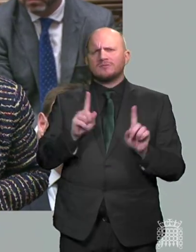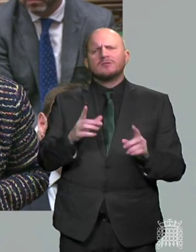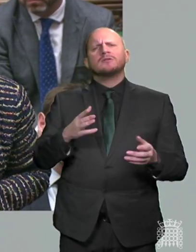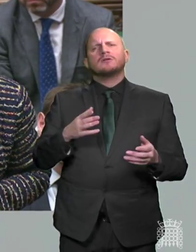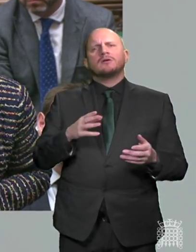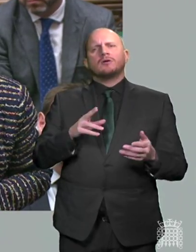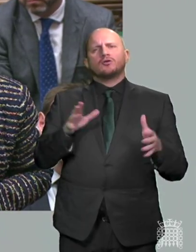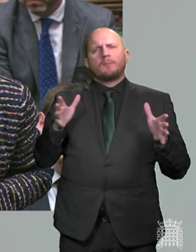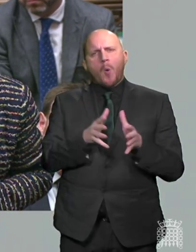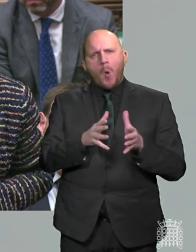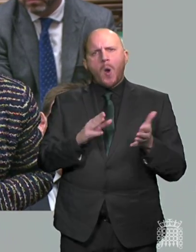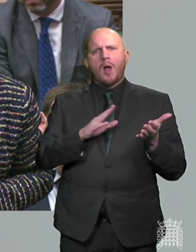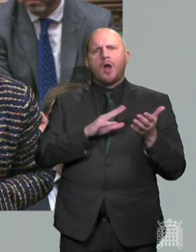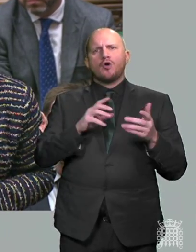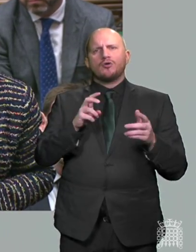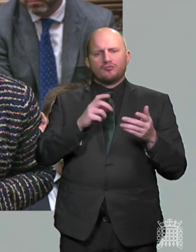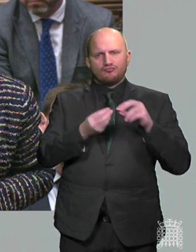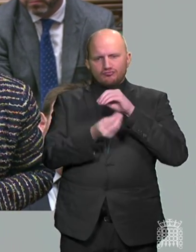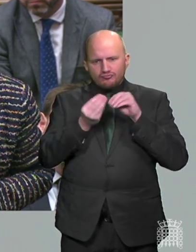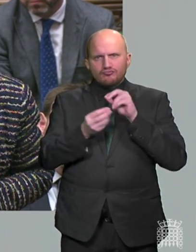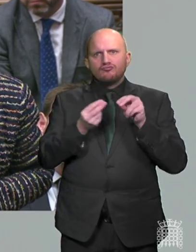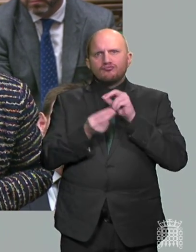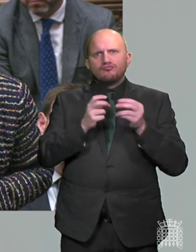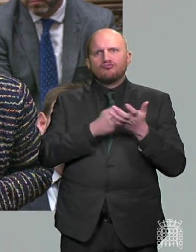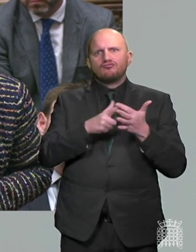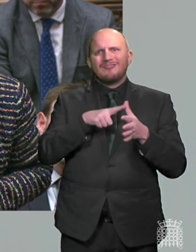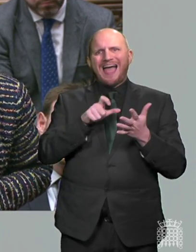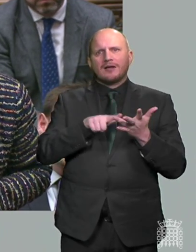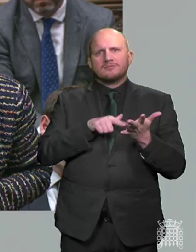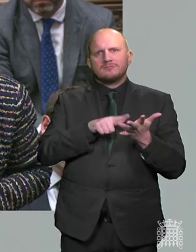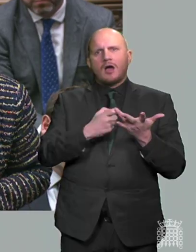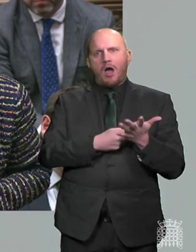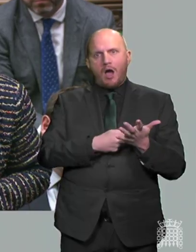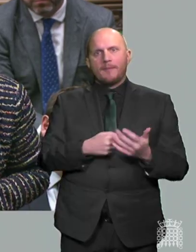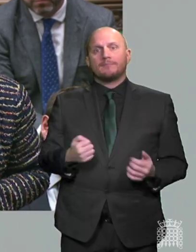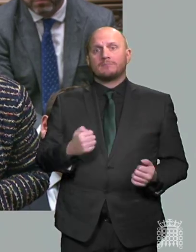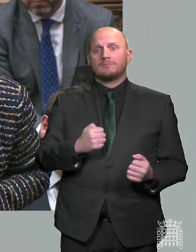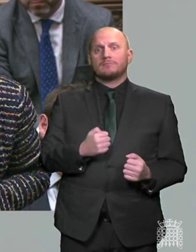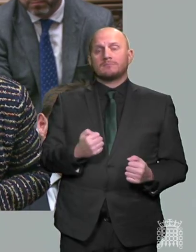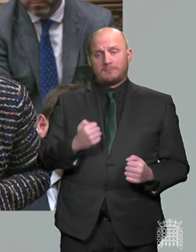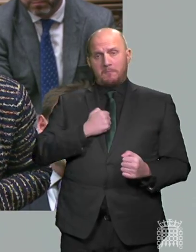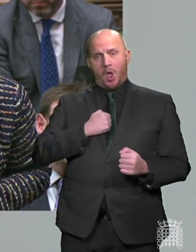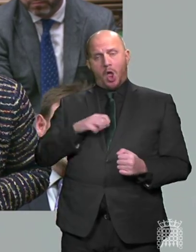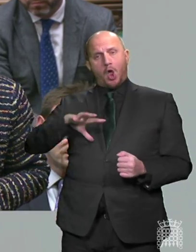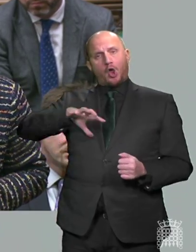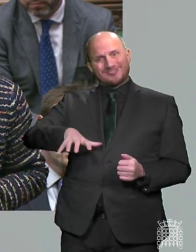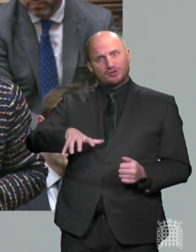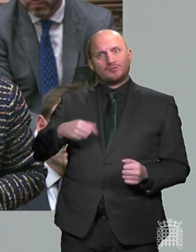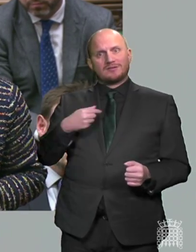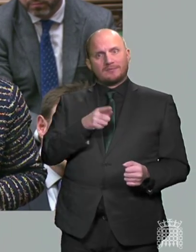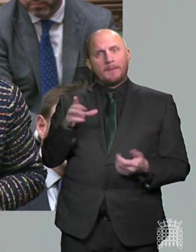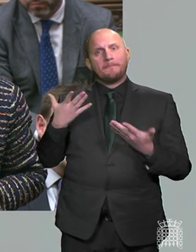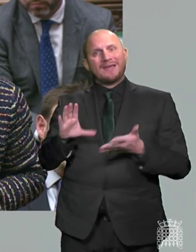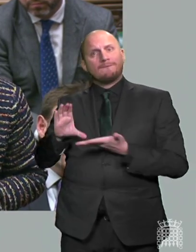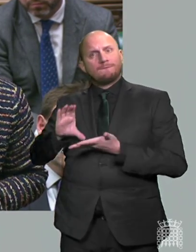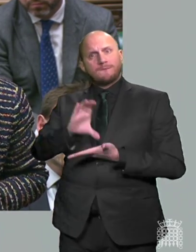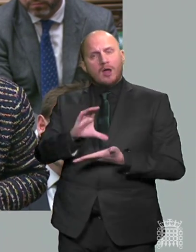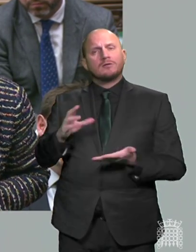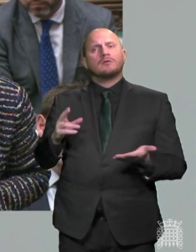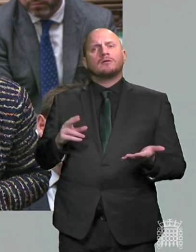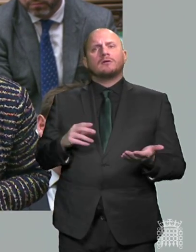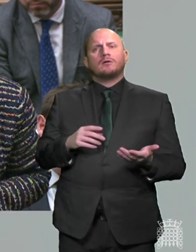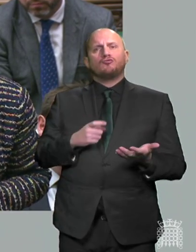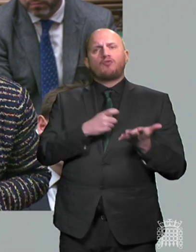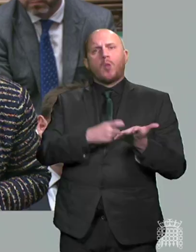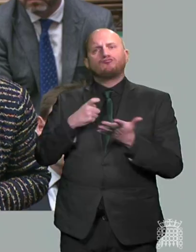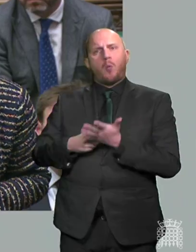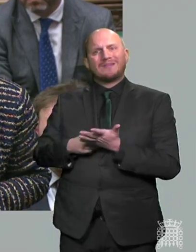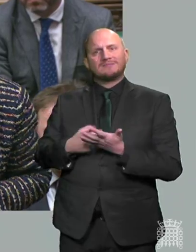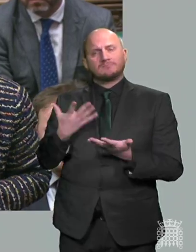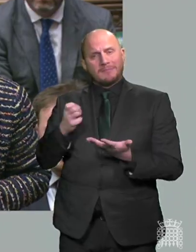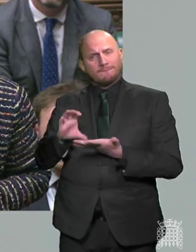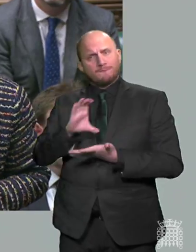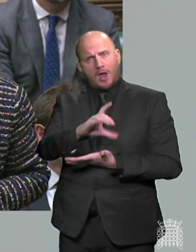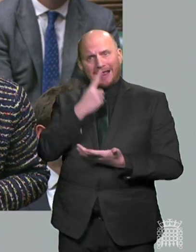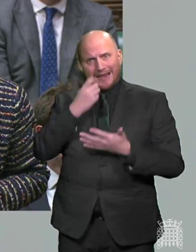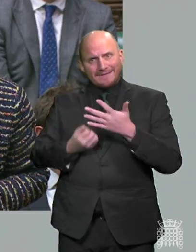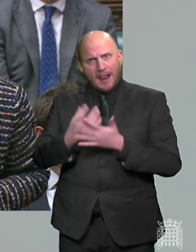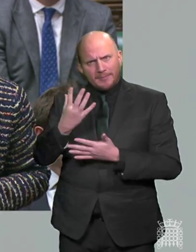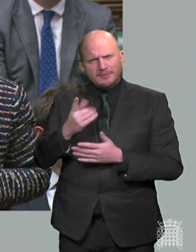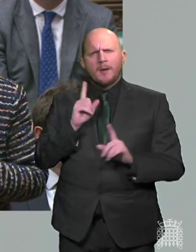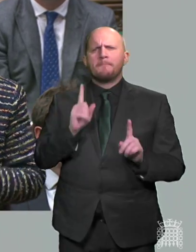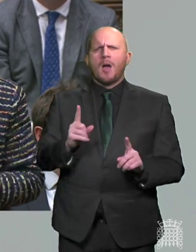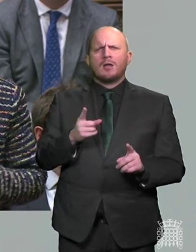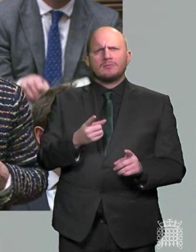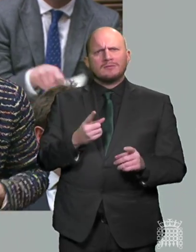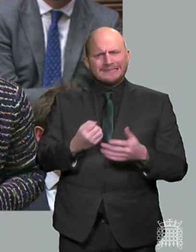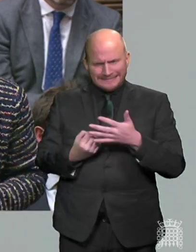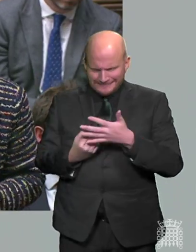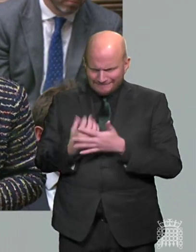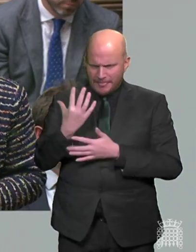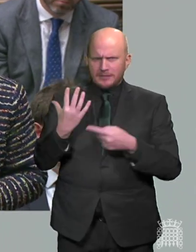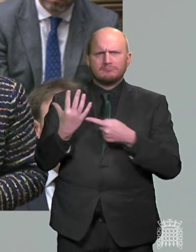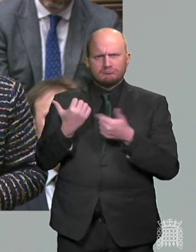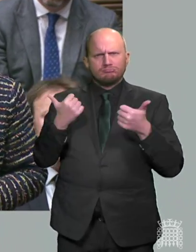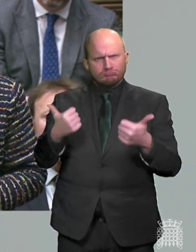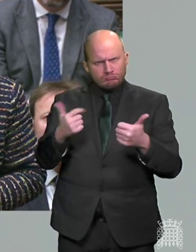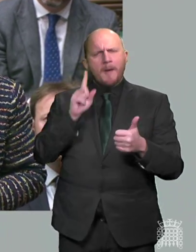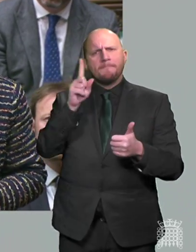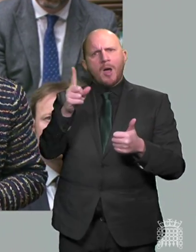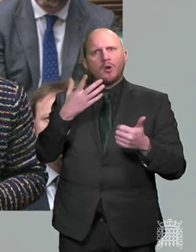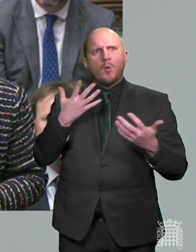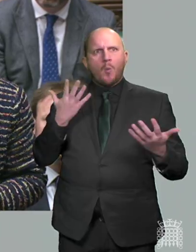This Conservative Government realised that when they awarded Rolls-Royce’s nuclear section, based in my constituency, a grant of £210 million for development, but there is still no clarity or plan for moving from development to deployment.